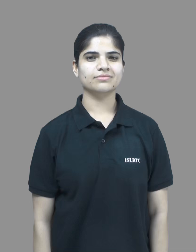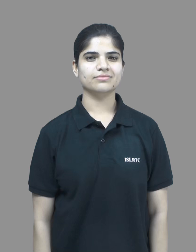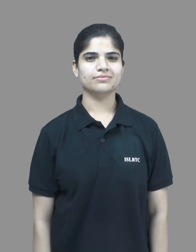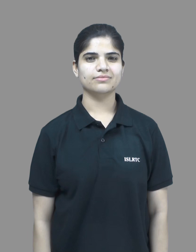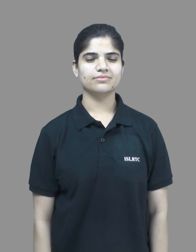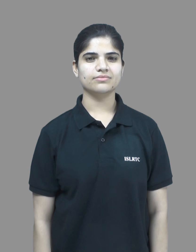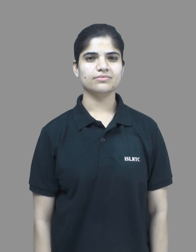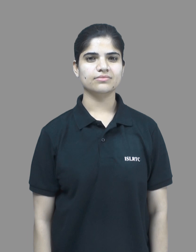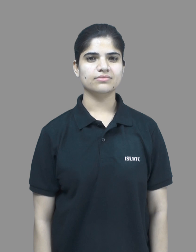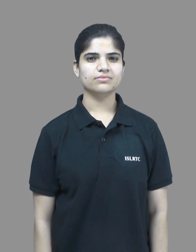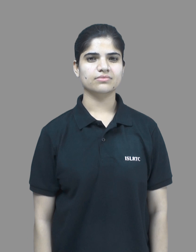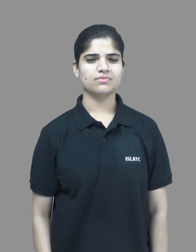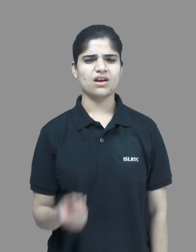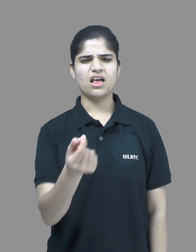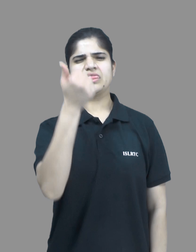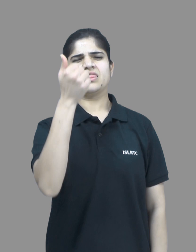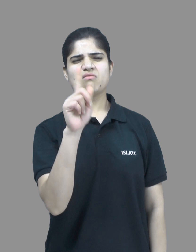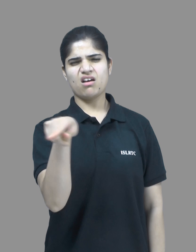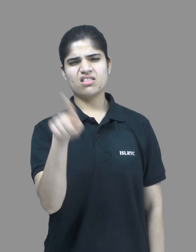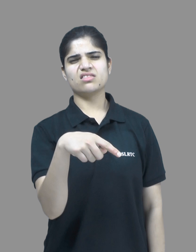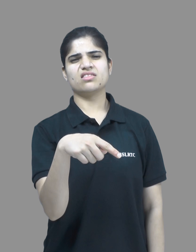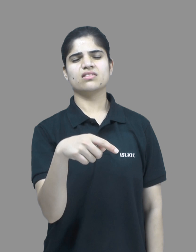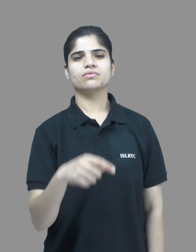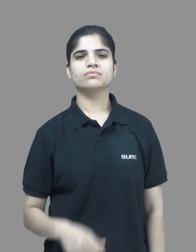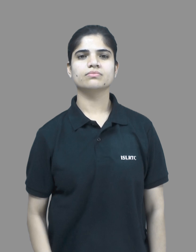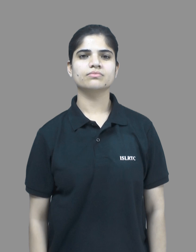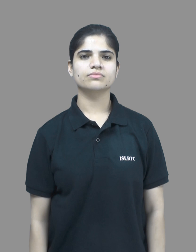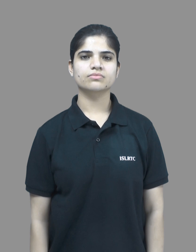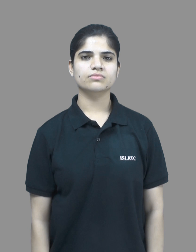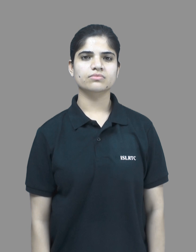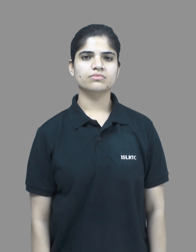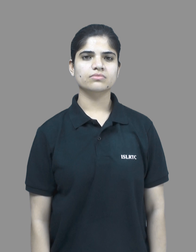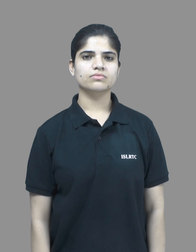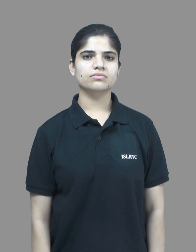Mistake Error Inaccuracy